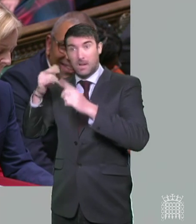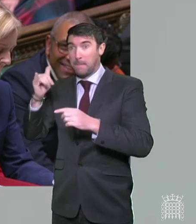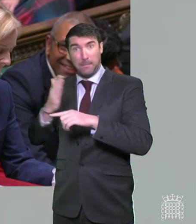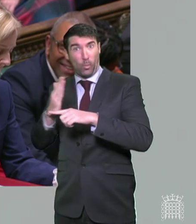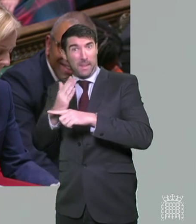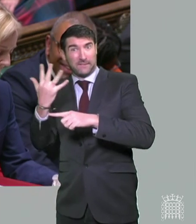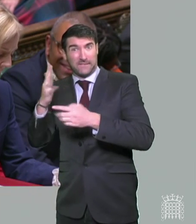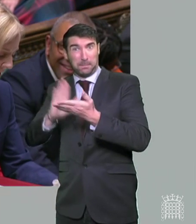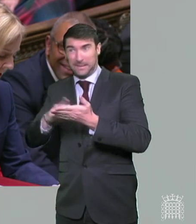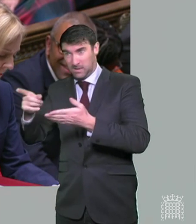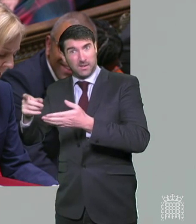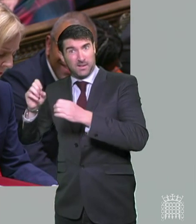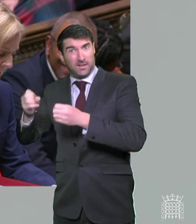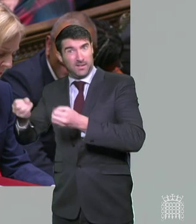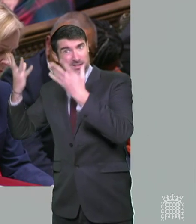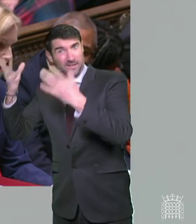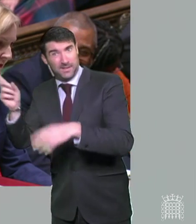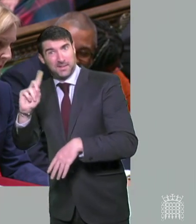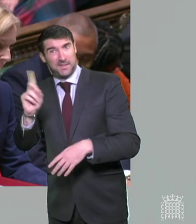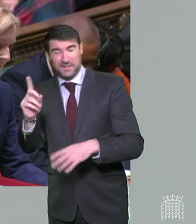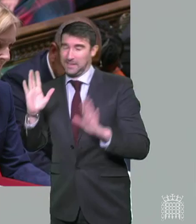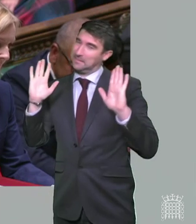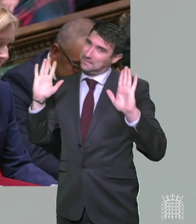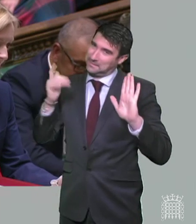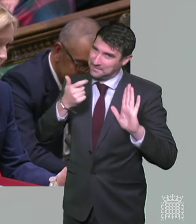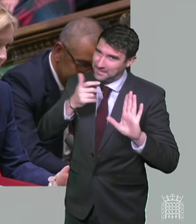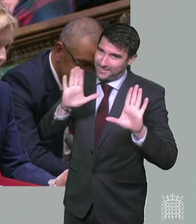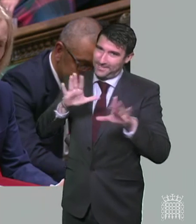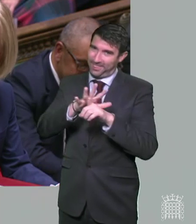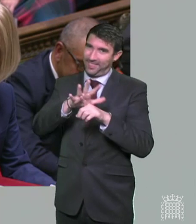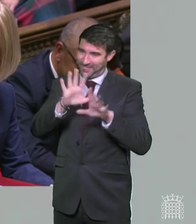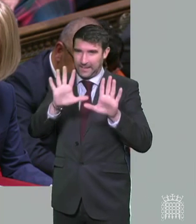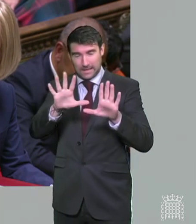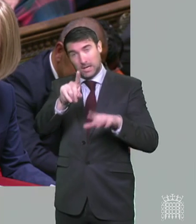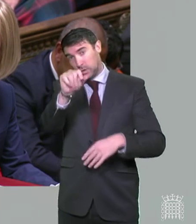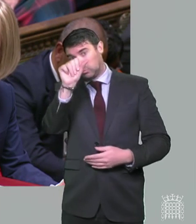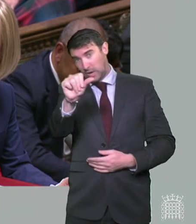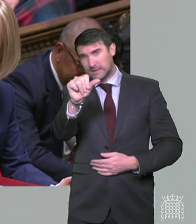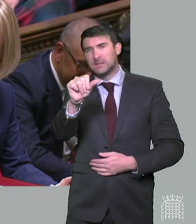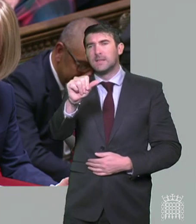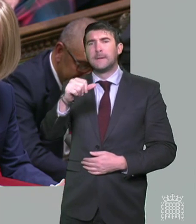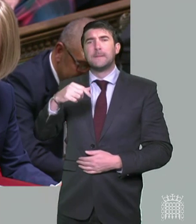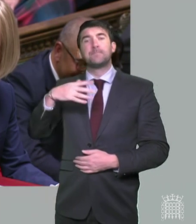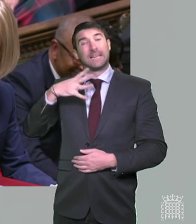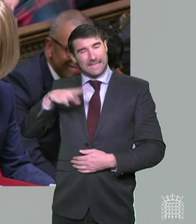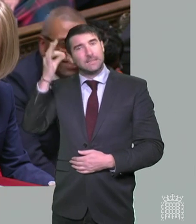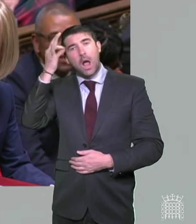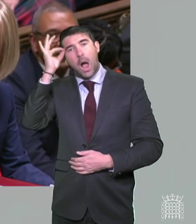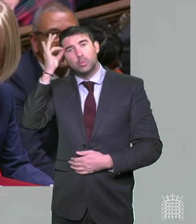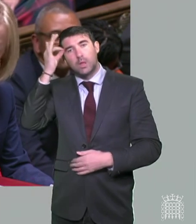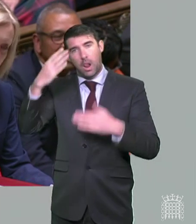But my honourable Friend is right; there is not enough power in local hands at the moment.